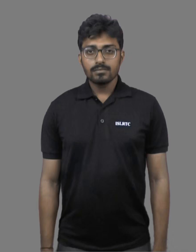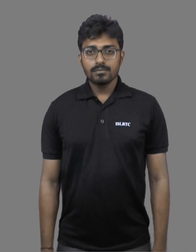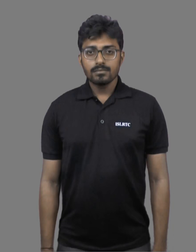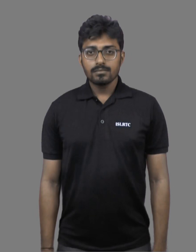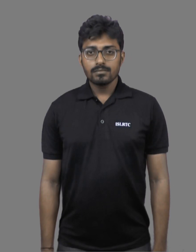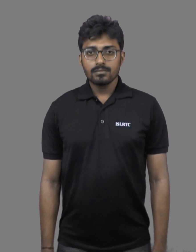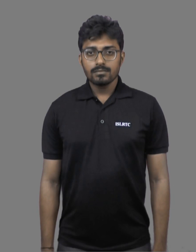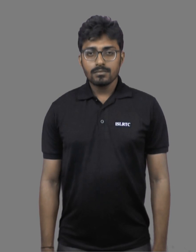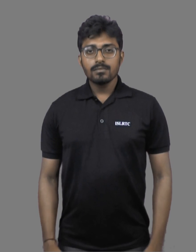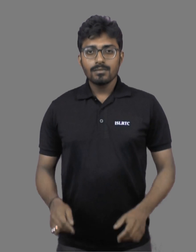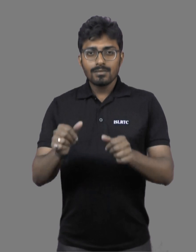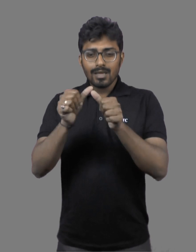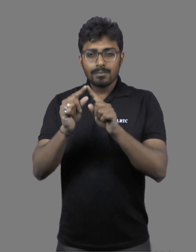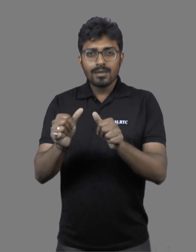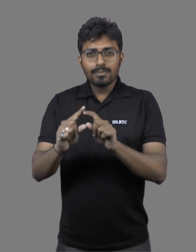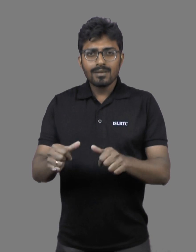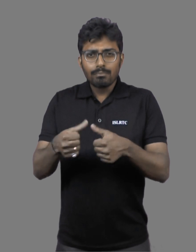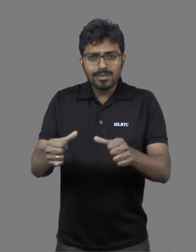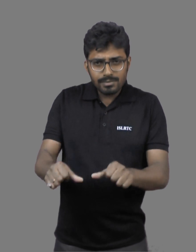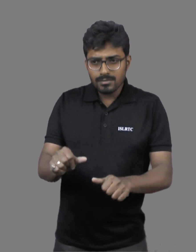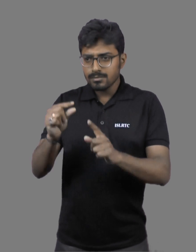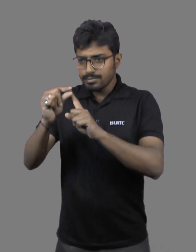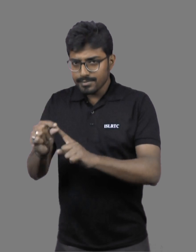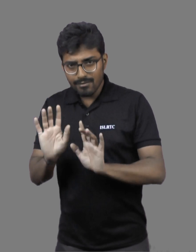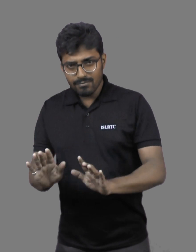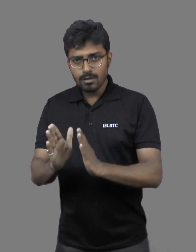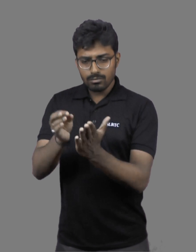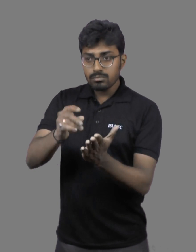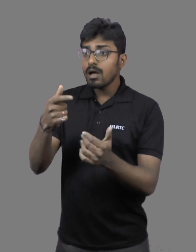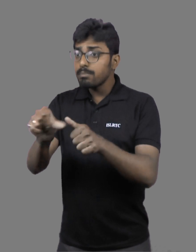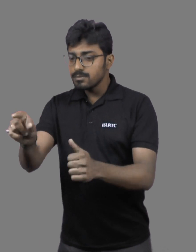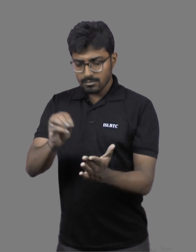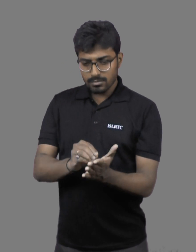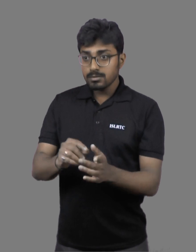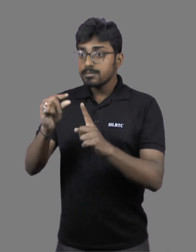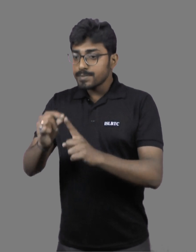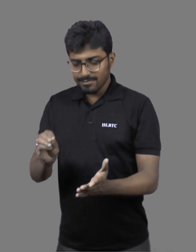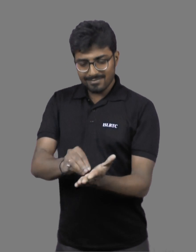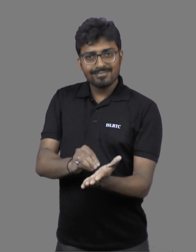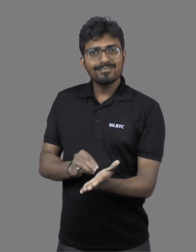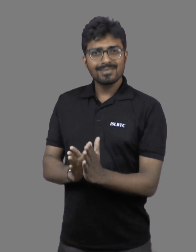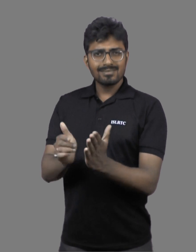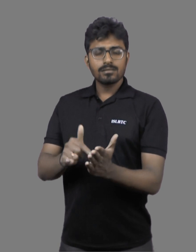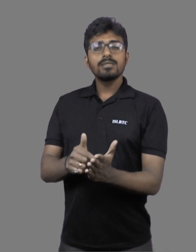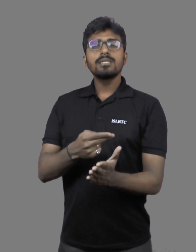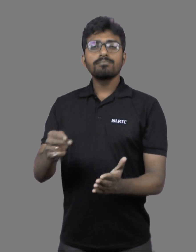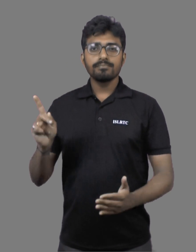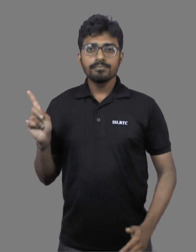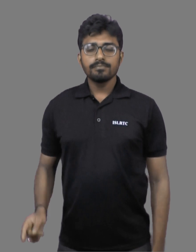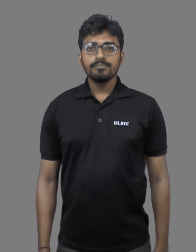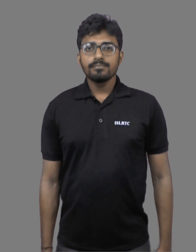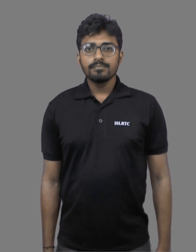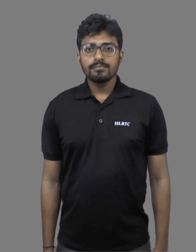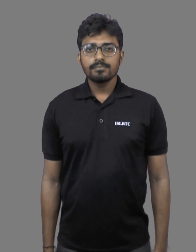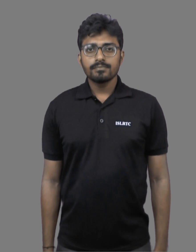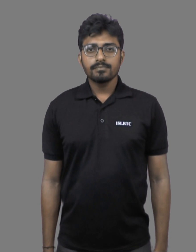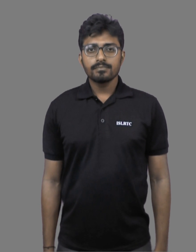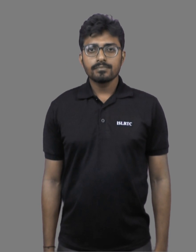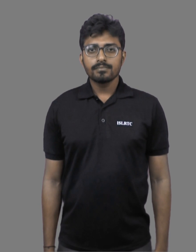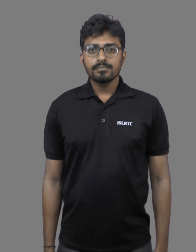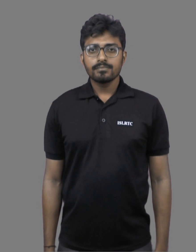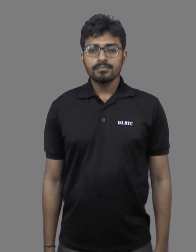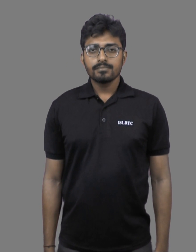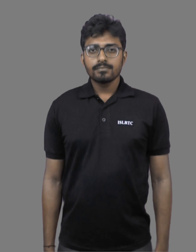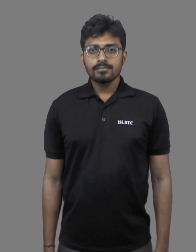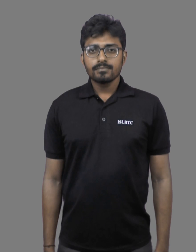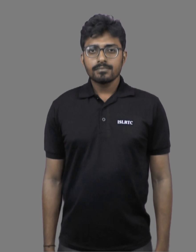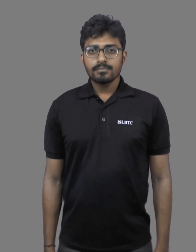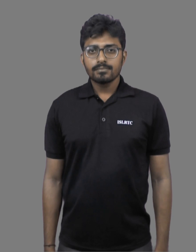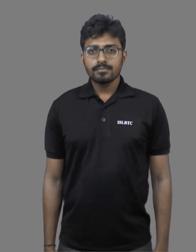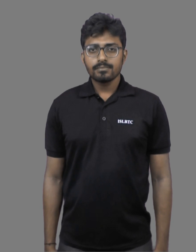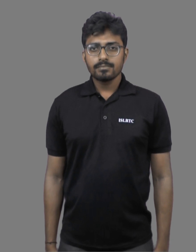Attendance Record